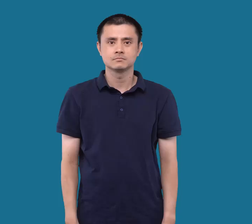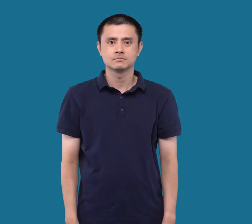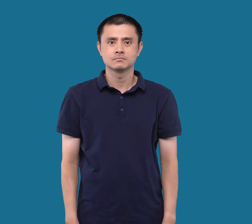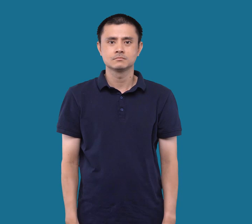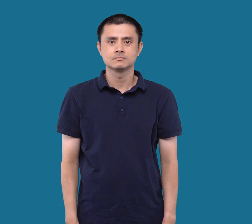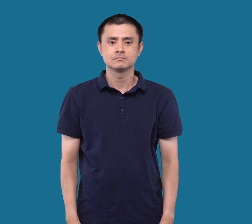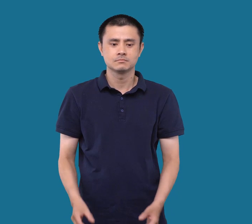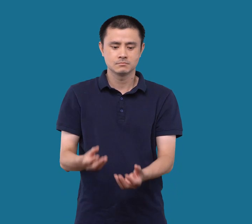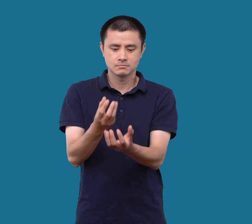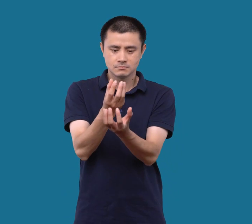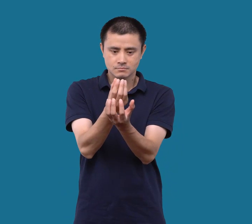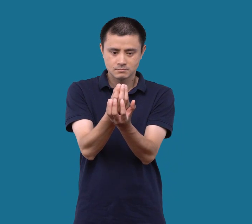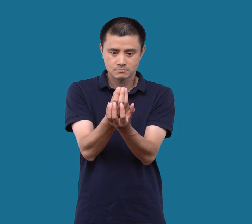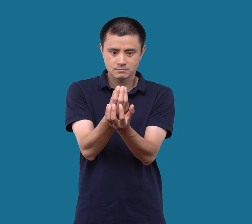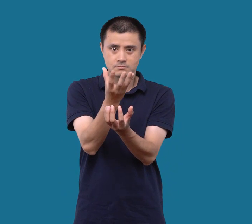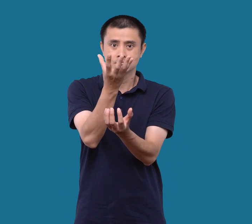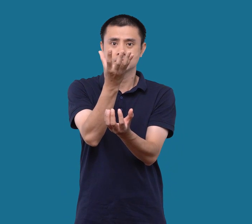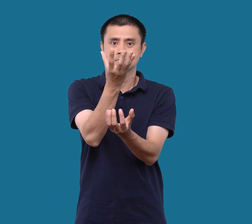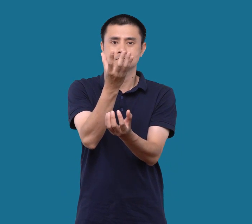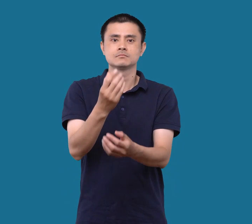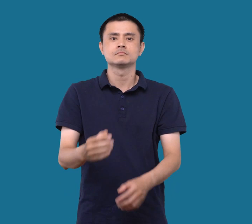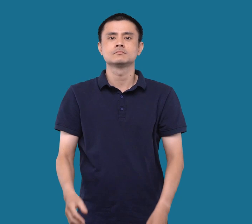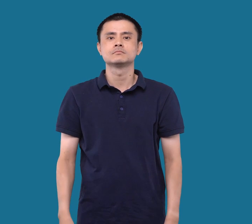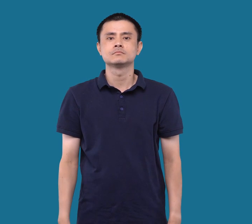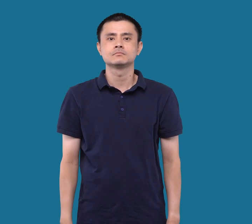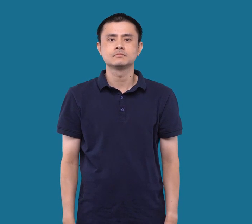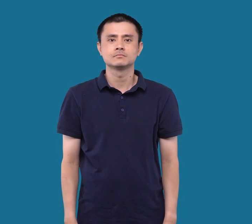củ su hào